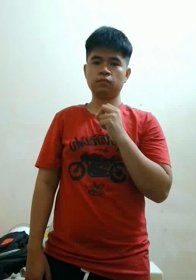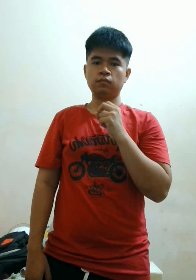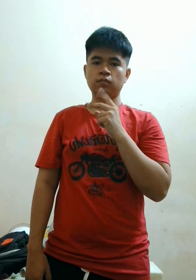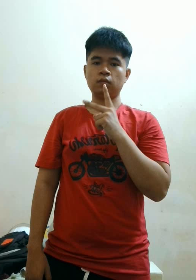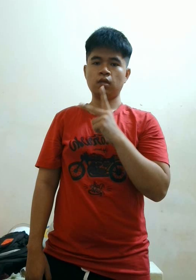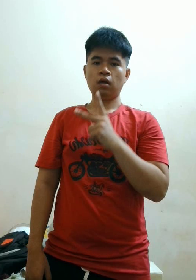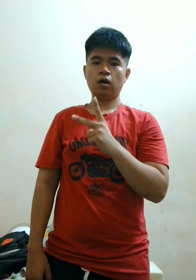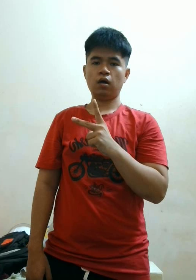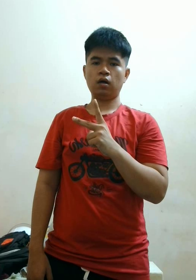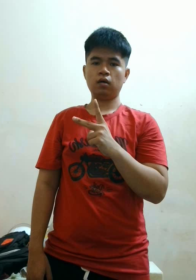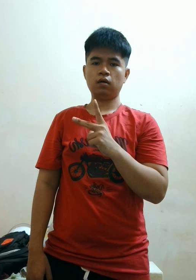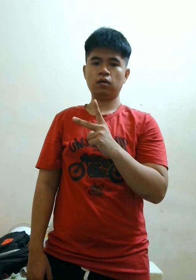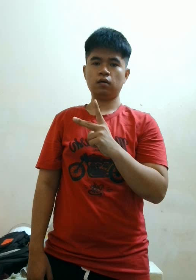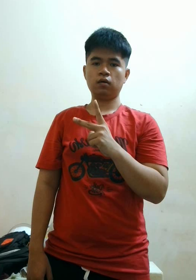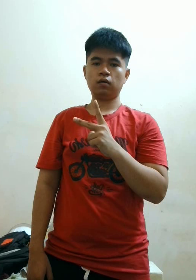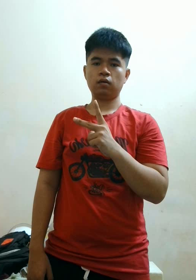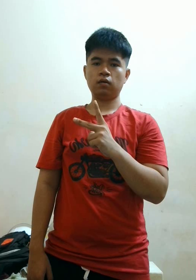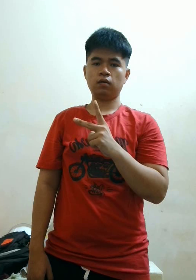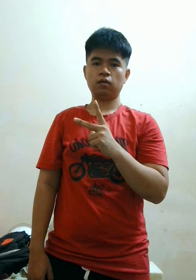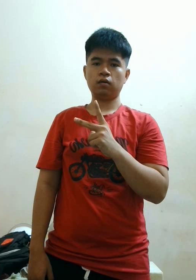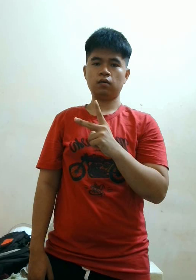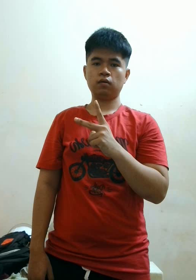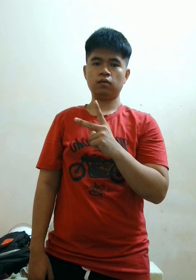h